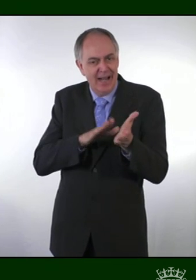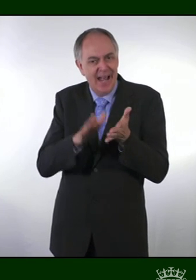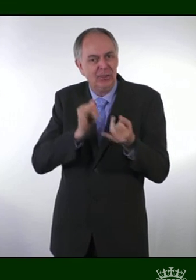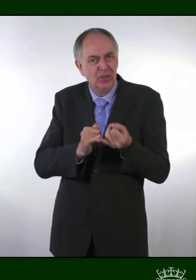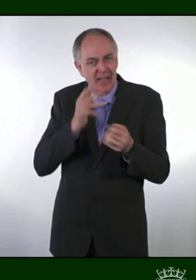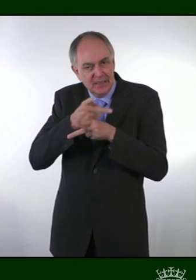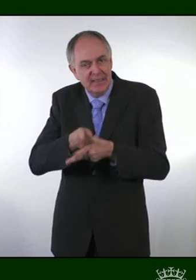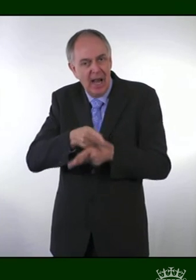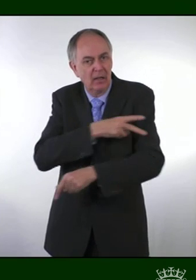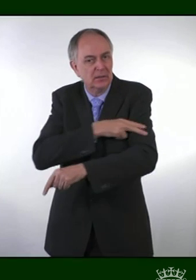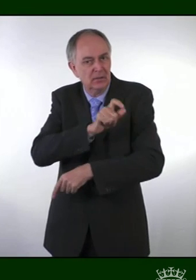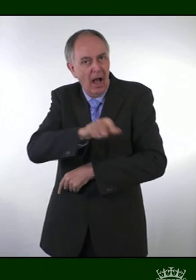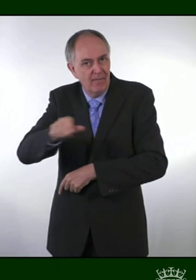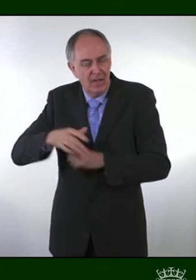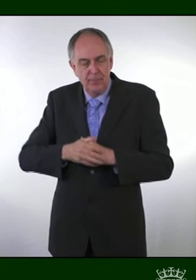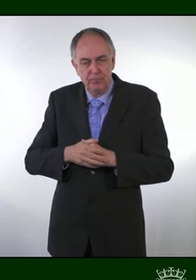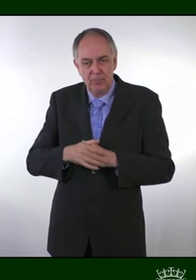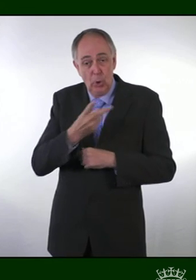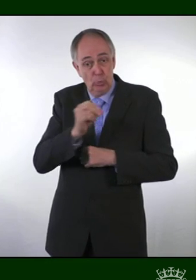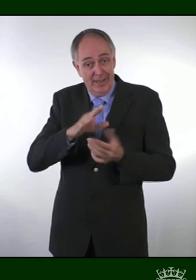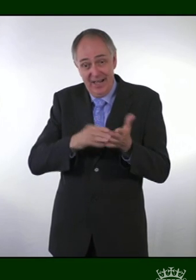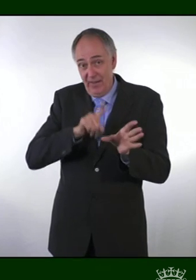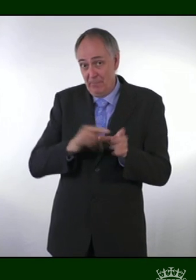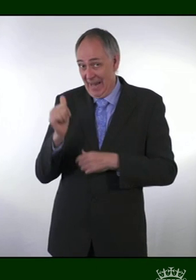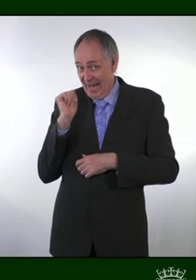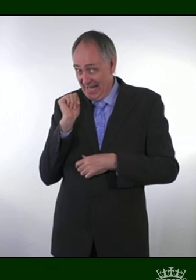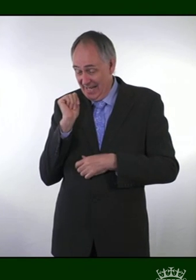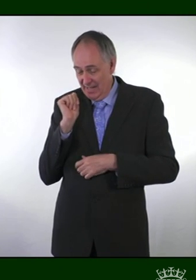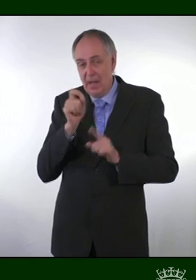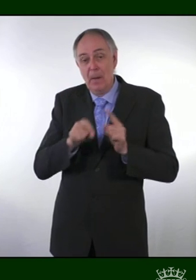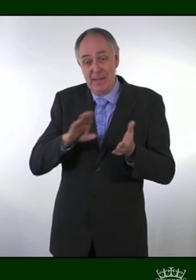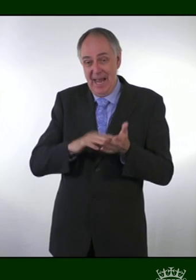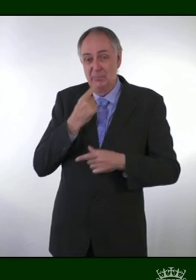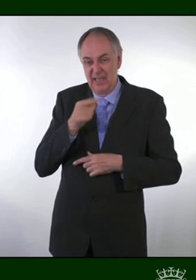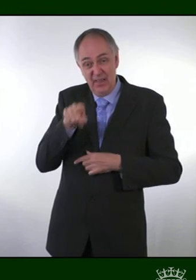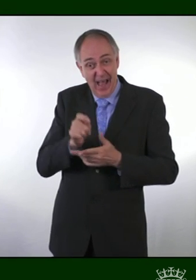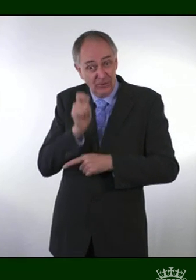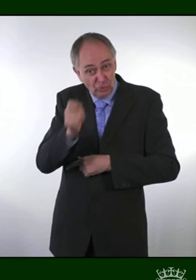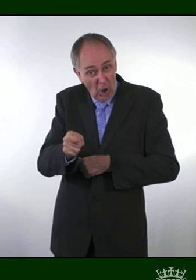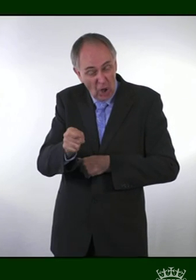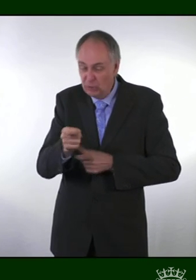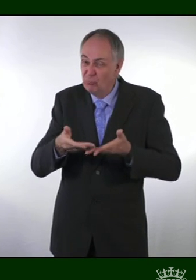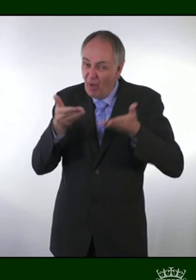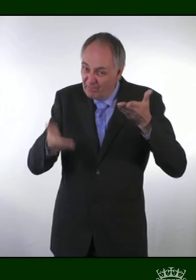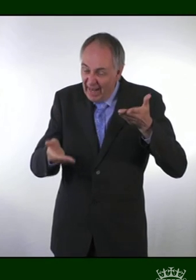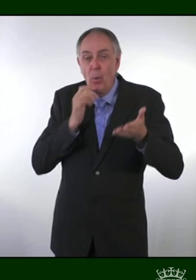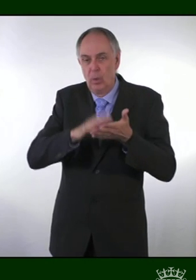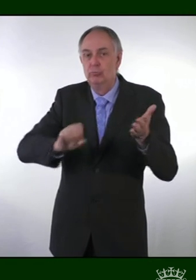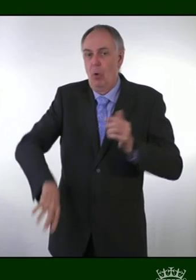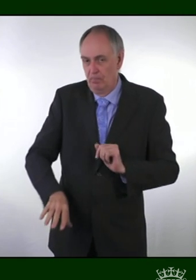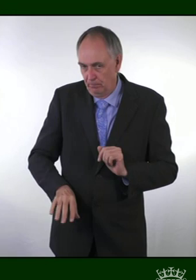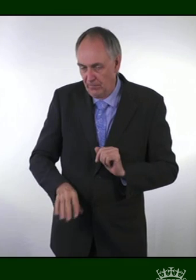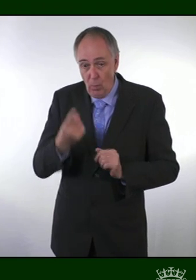Following Prime Minister’s questions on 20 May, the Government announced that they would drop that deeply unfair charge—that is nearly a month ago.